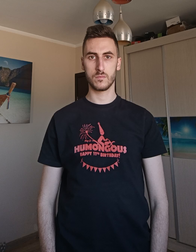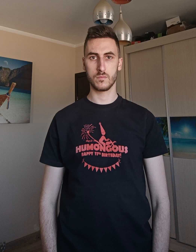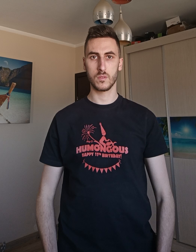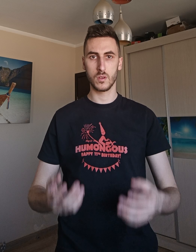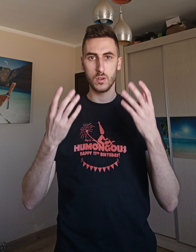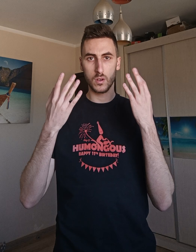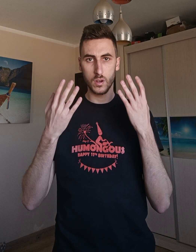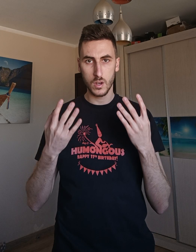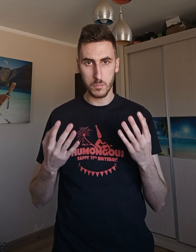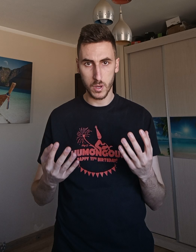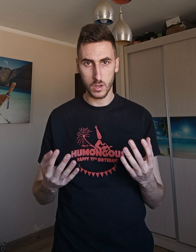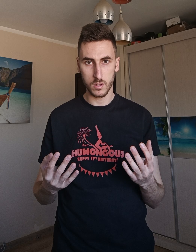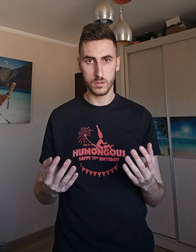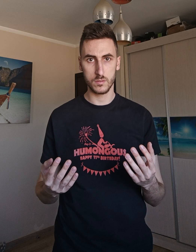כמה